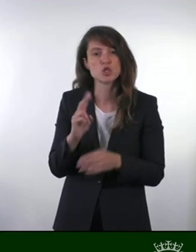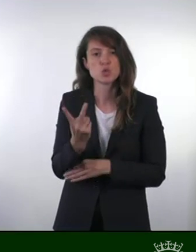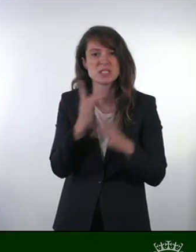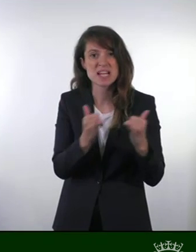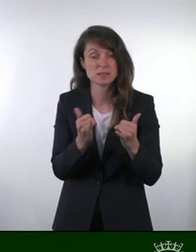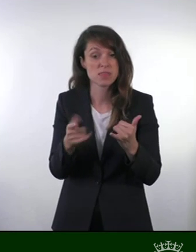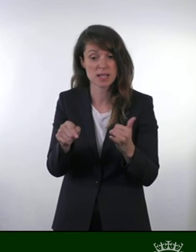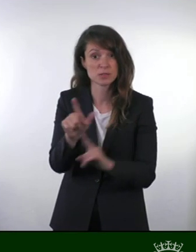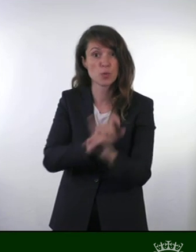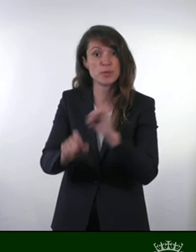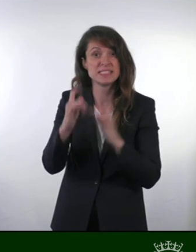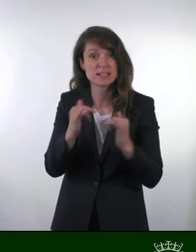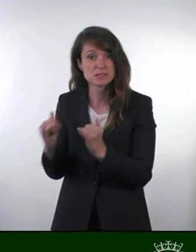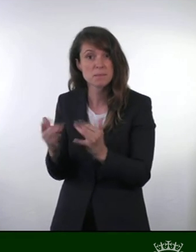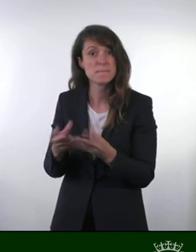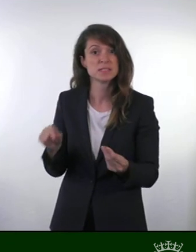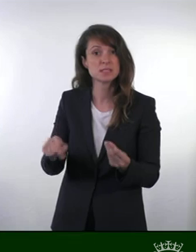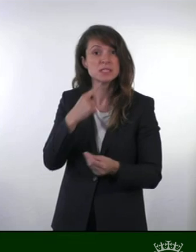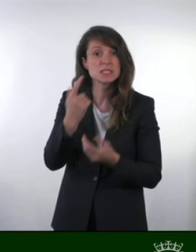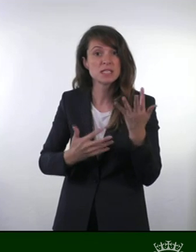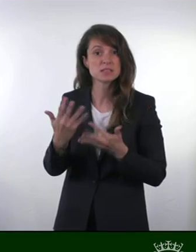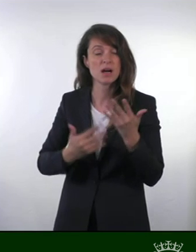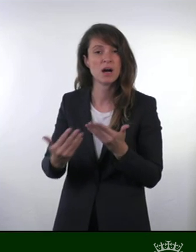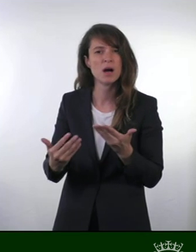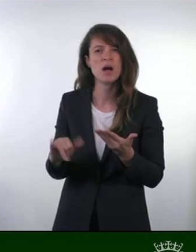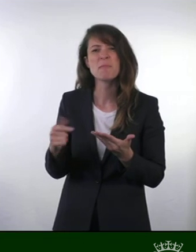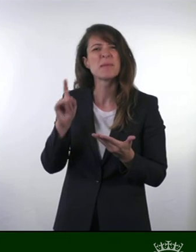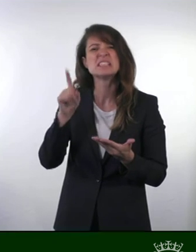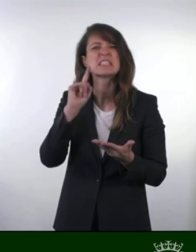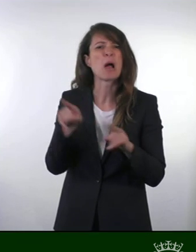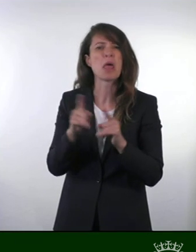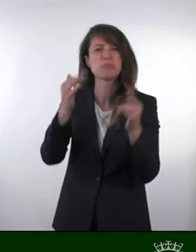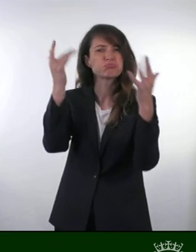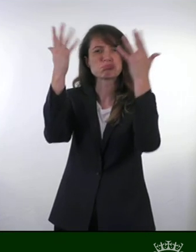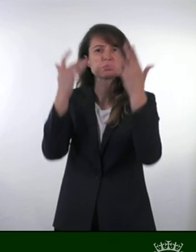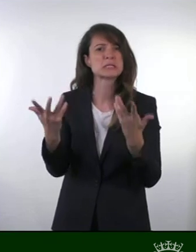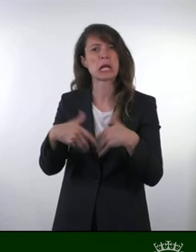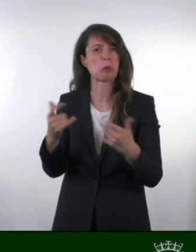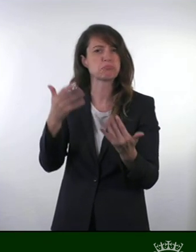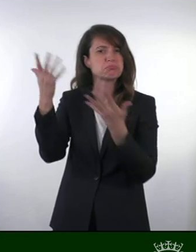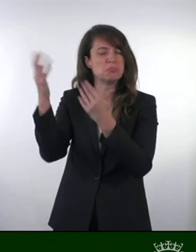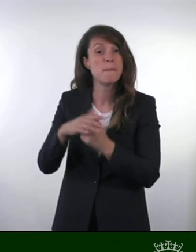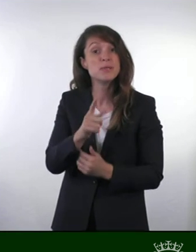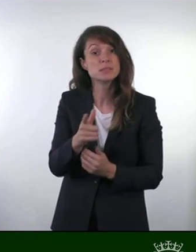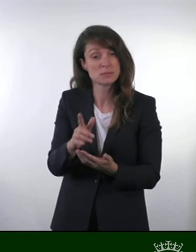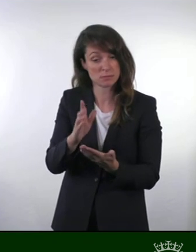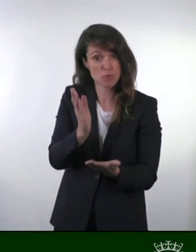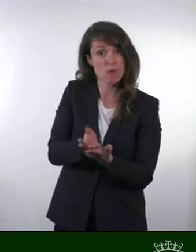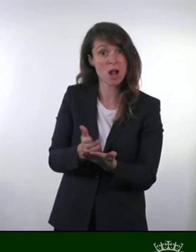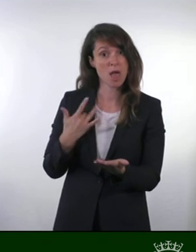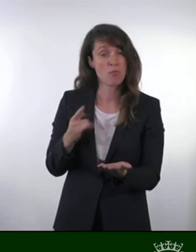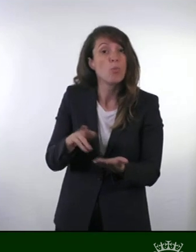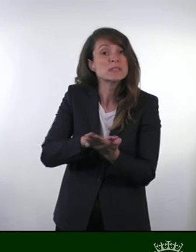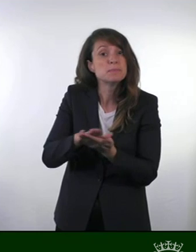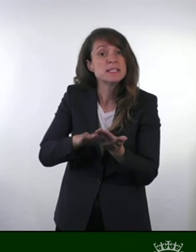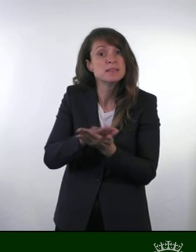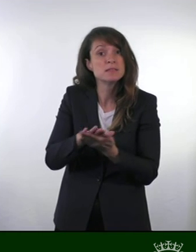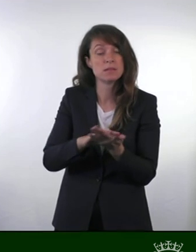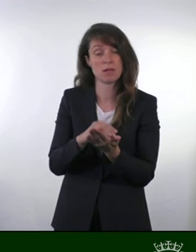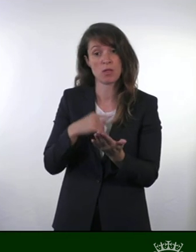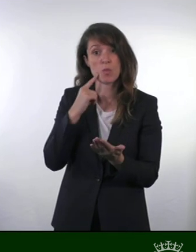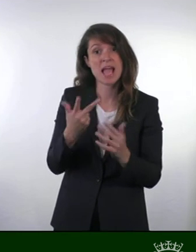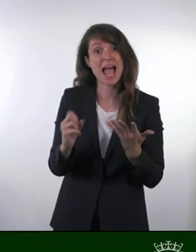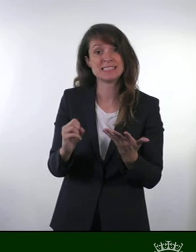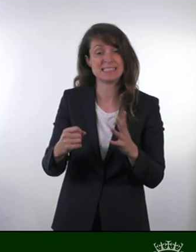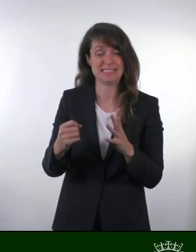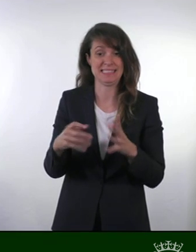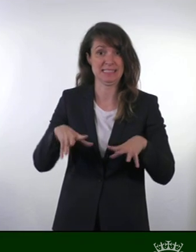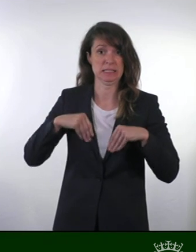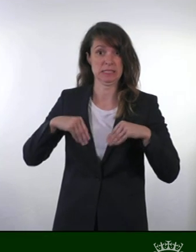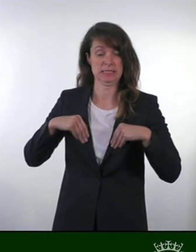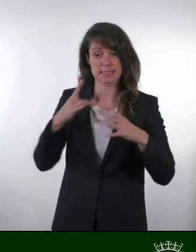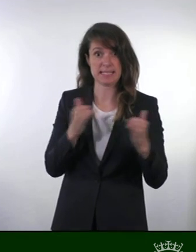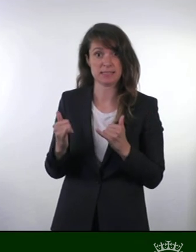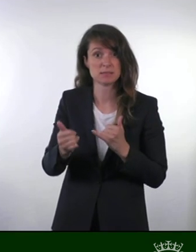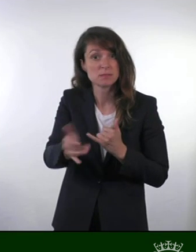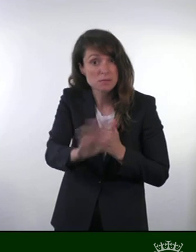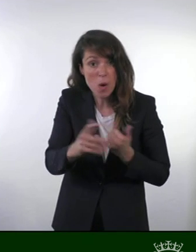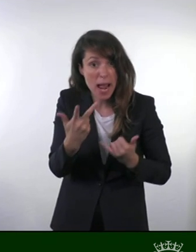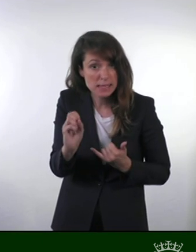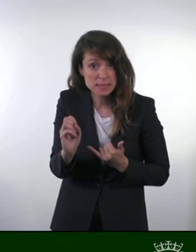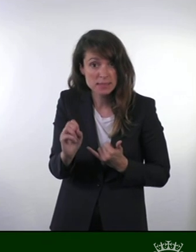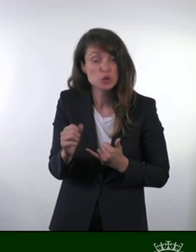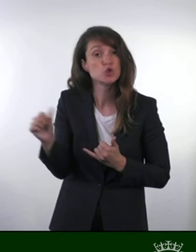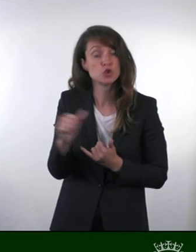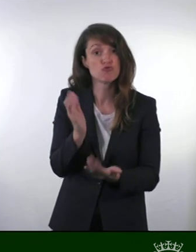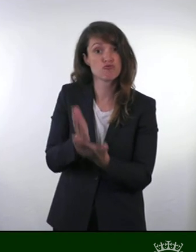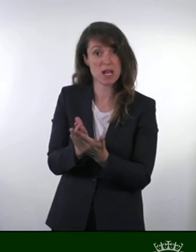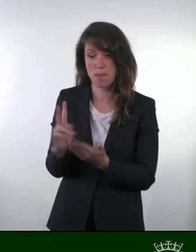That may sound technical, but it meant that the local authority thought there were 80 positive tests in the last fortnight when the real figure was 944.